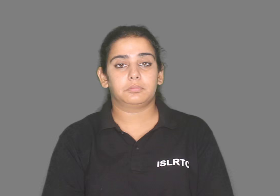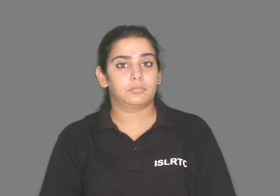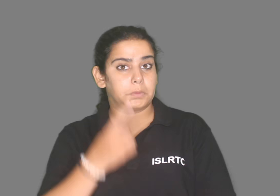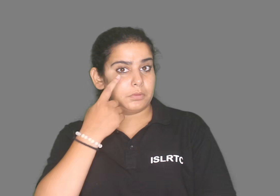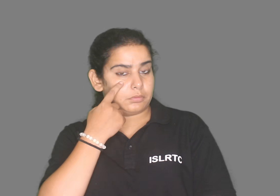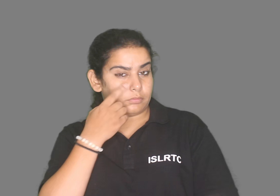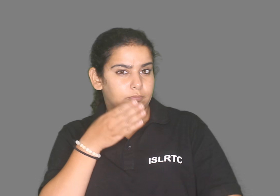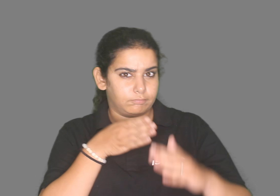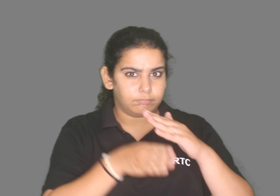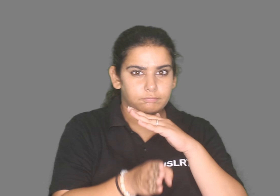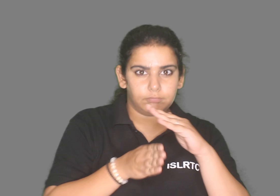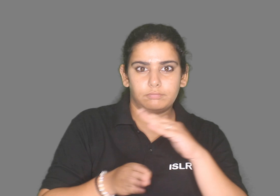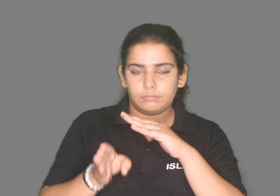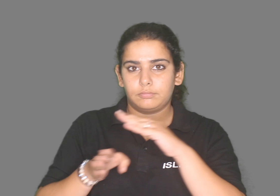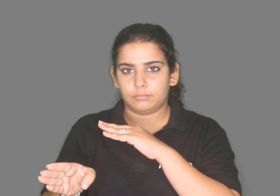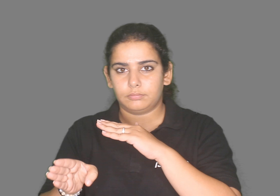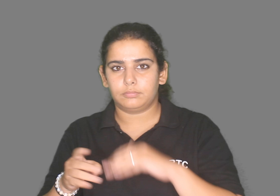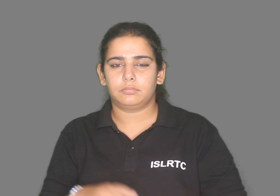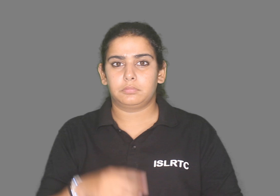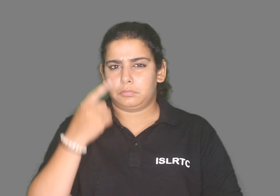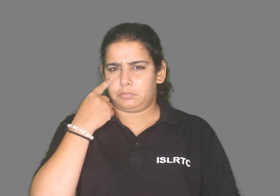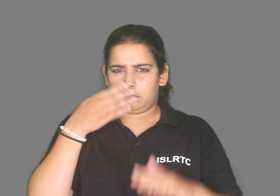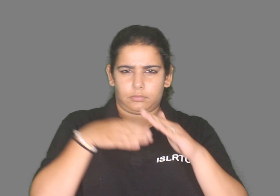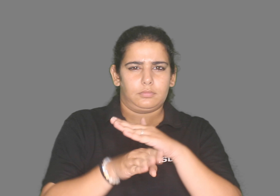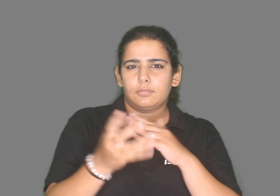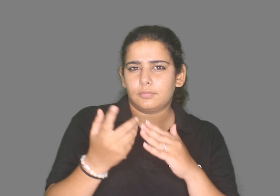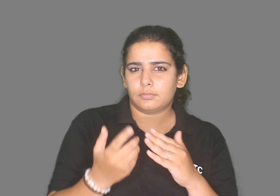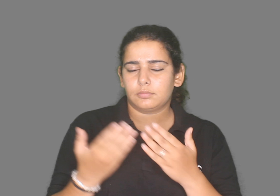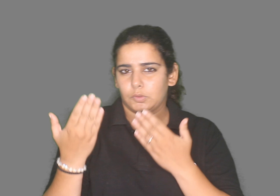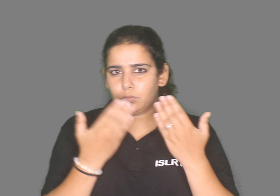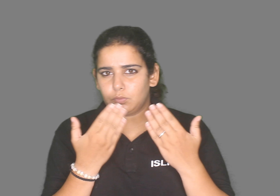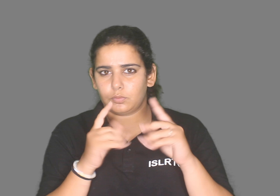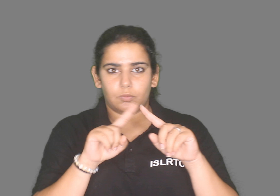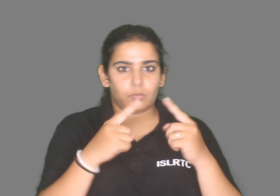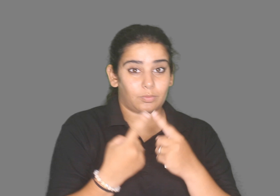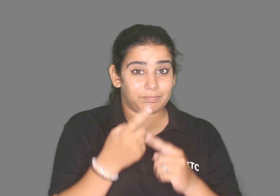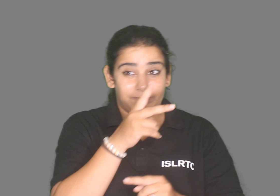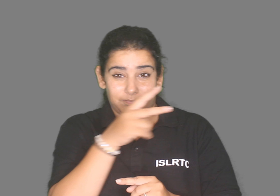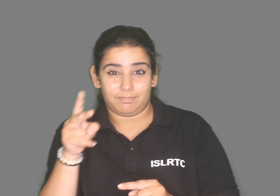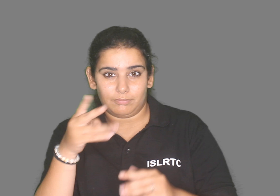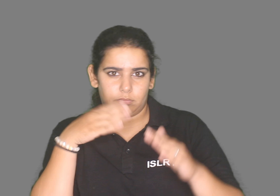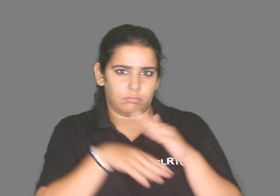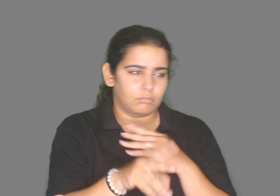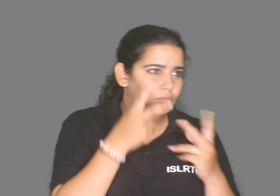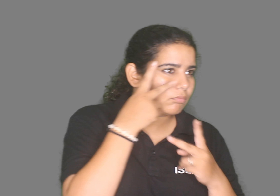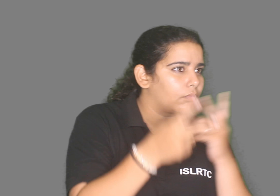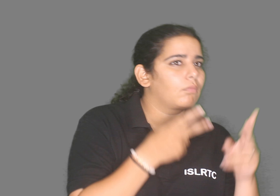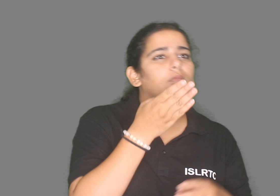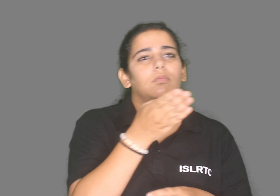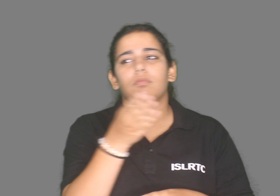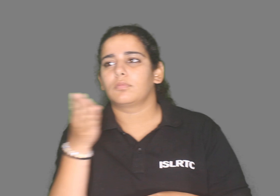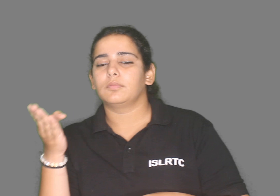Innerview being or located further inside an inner room